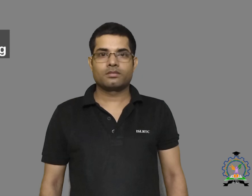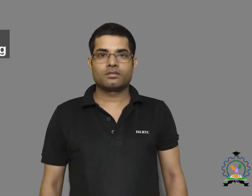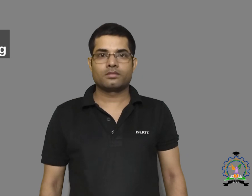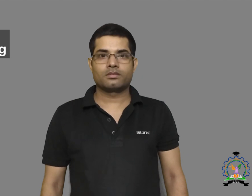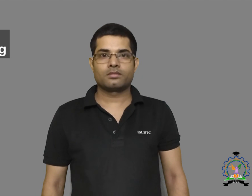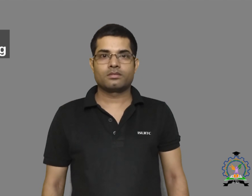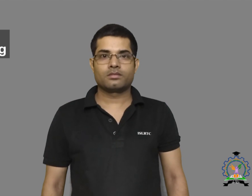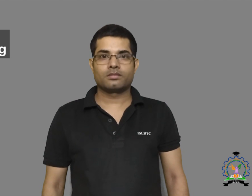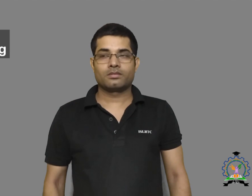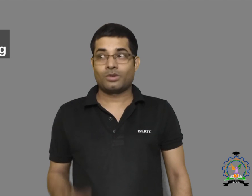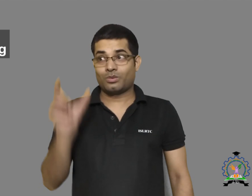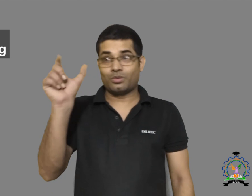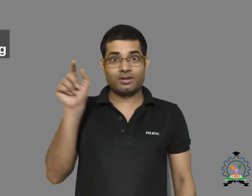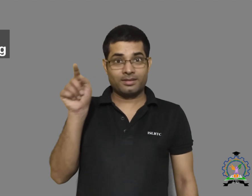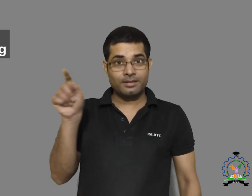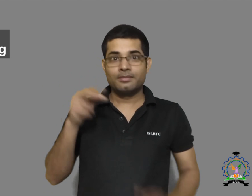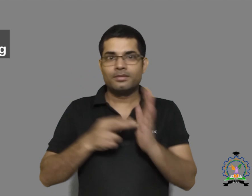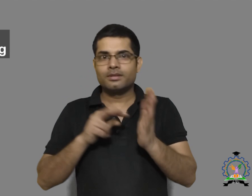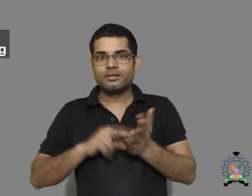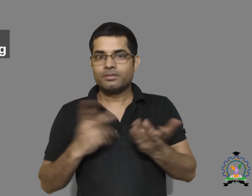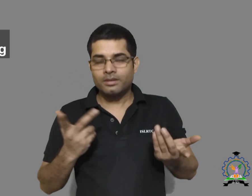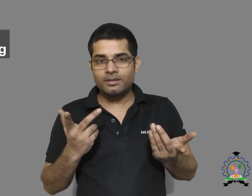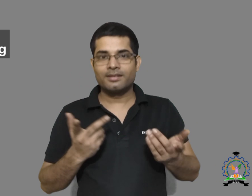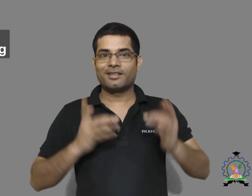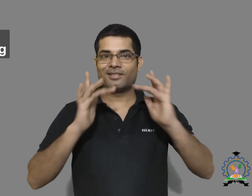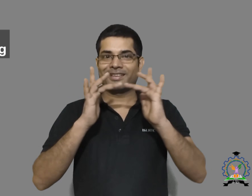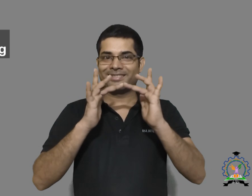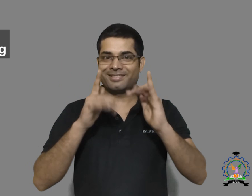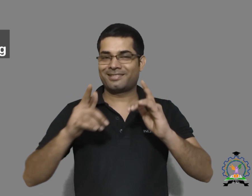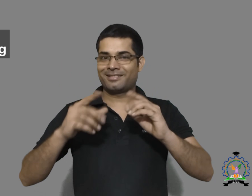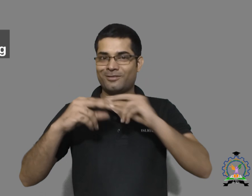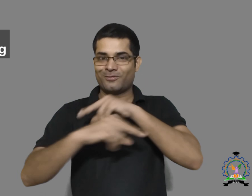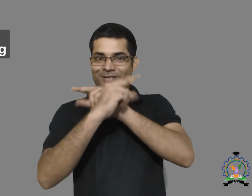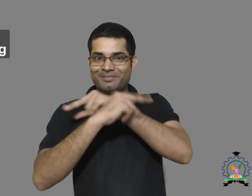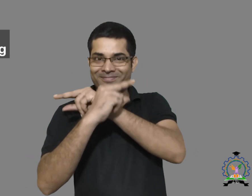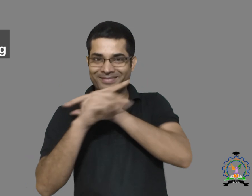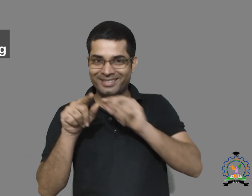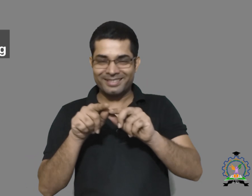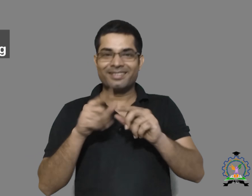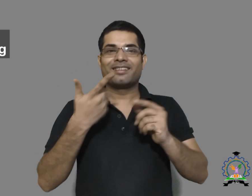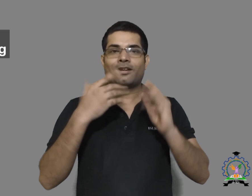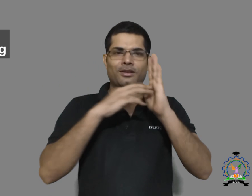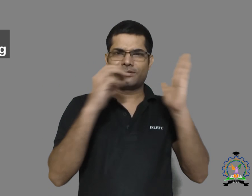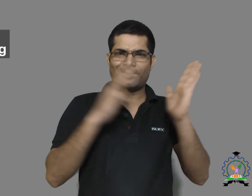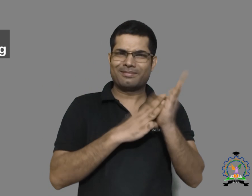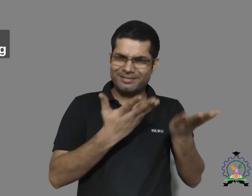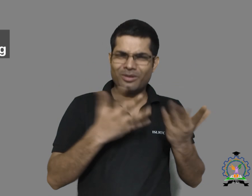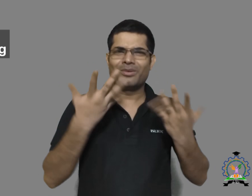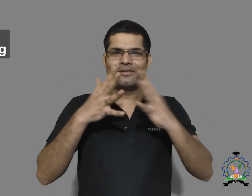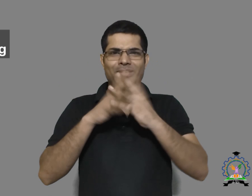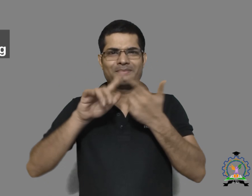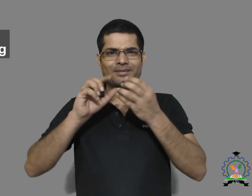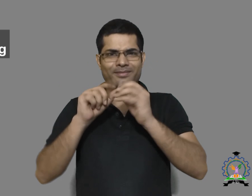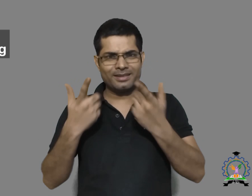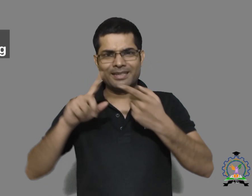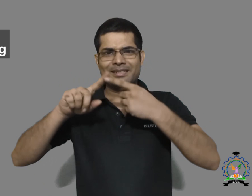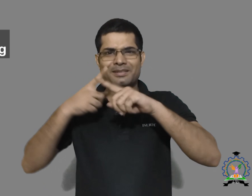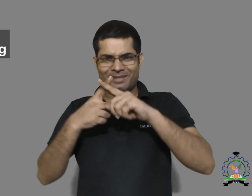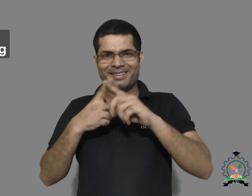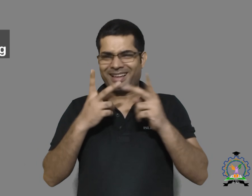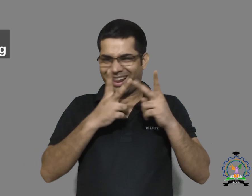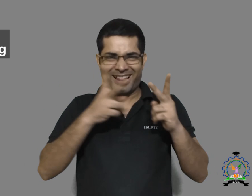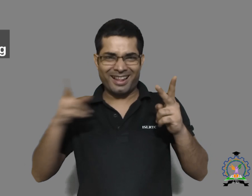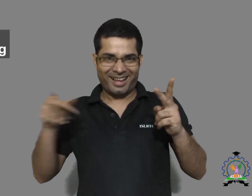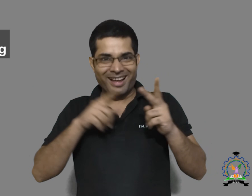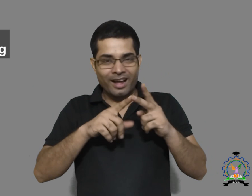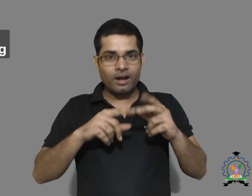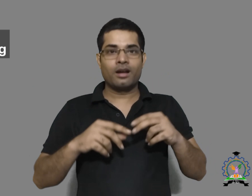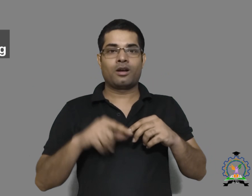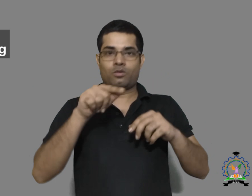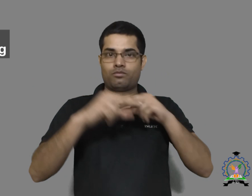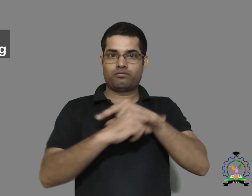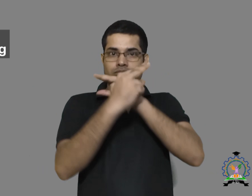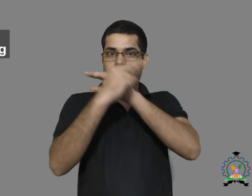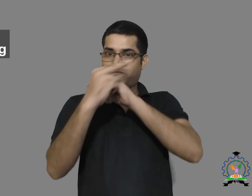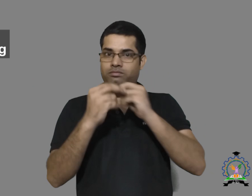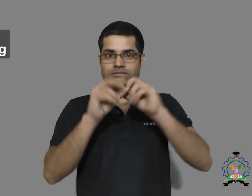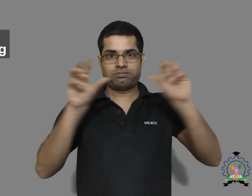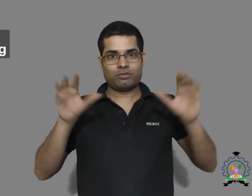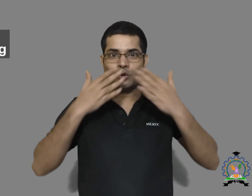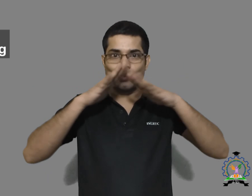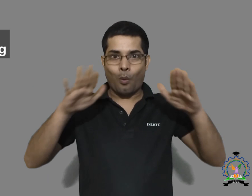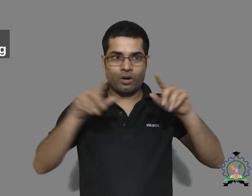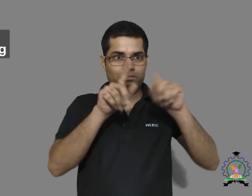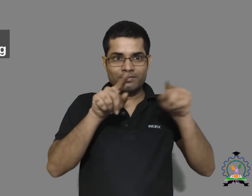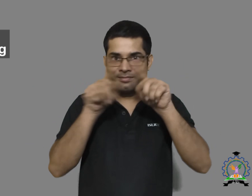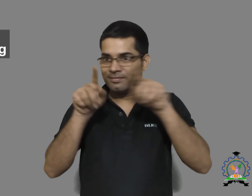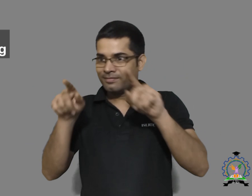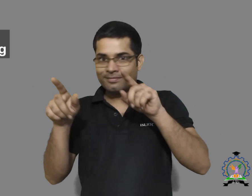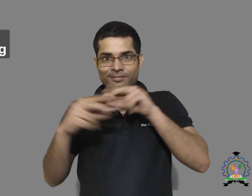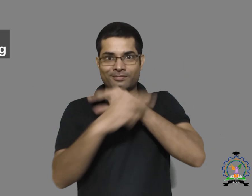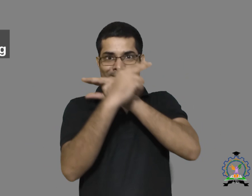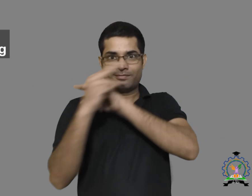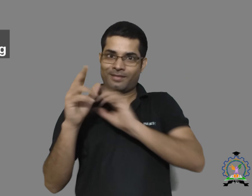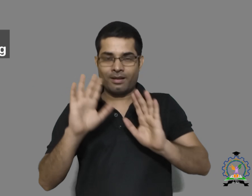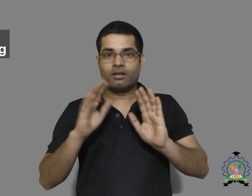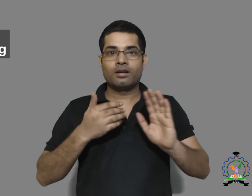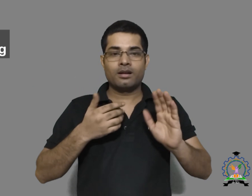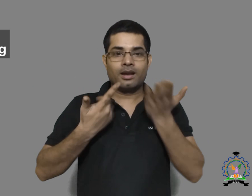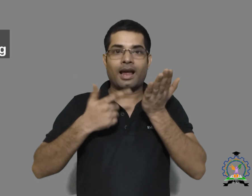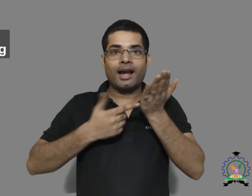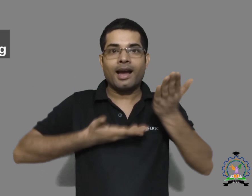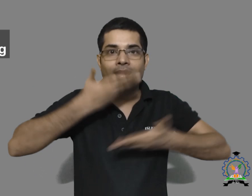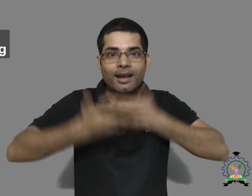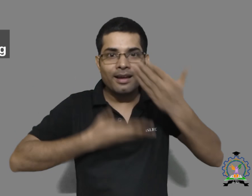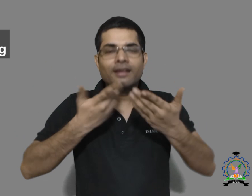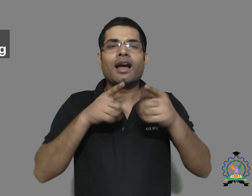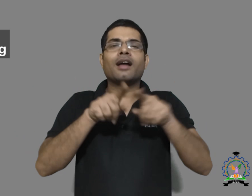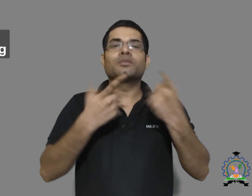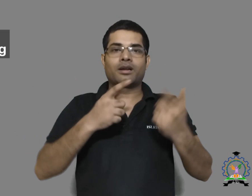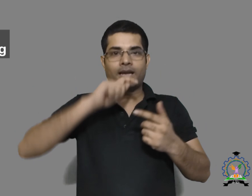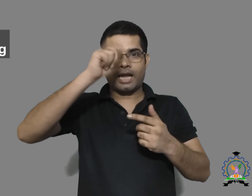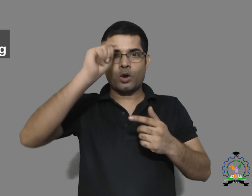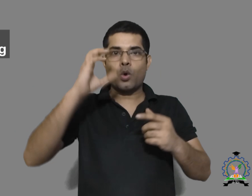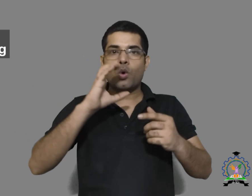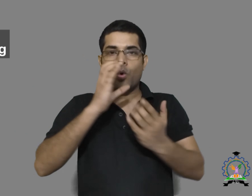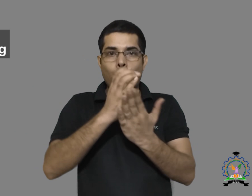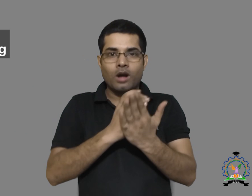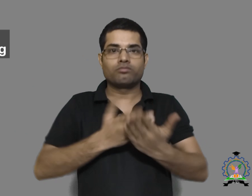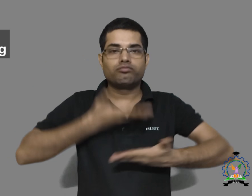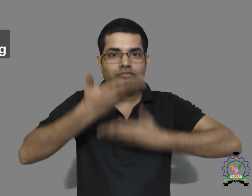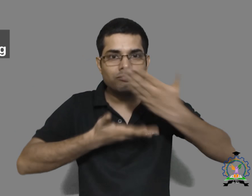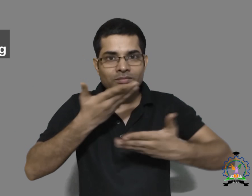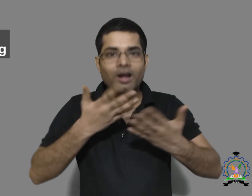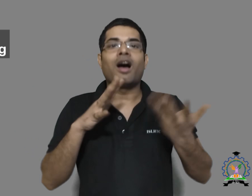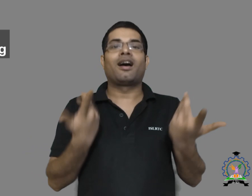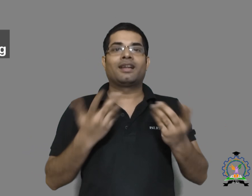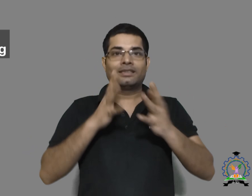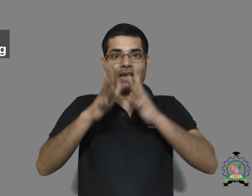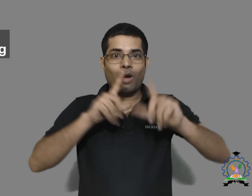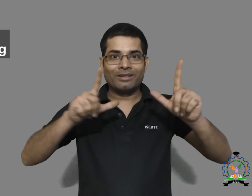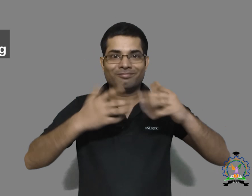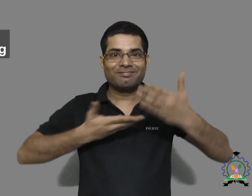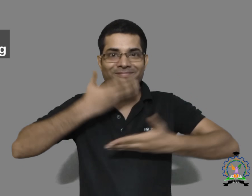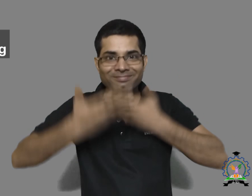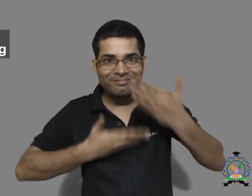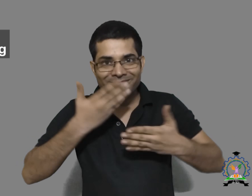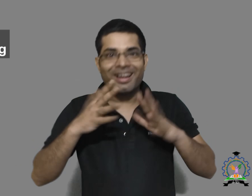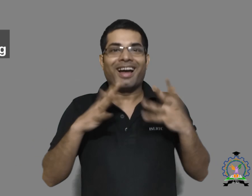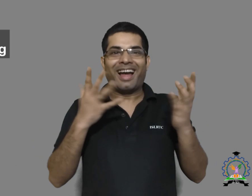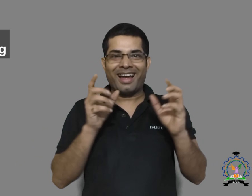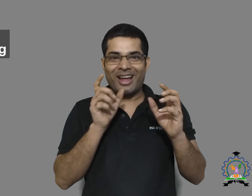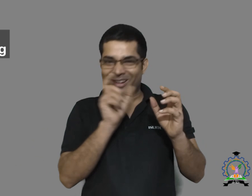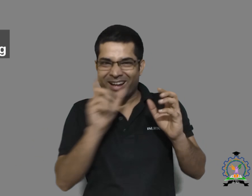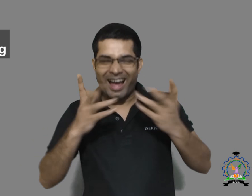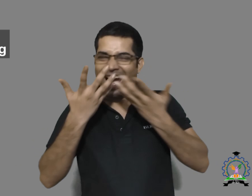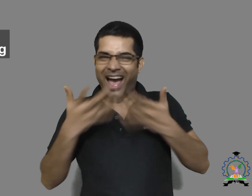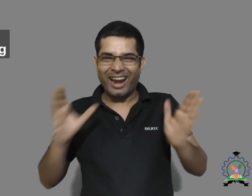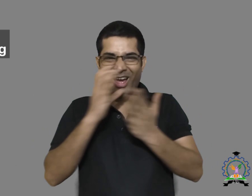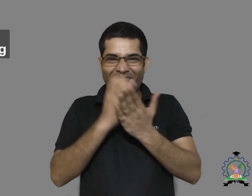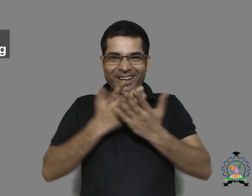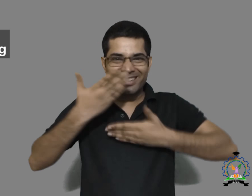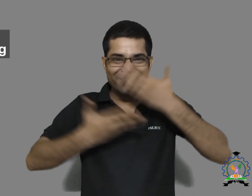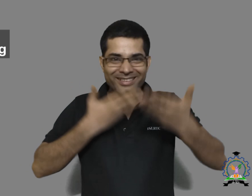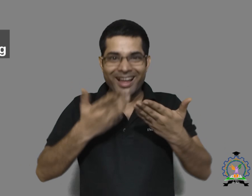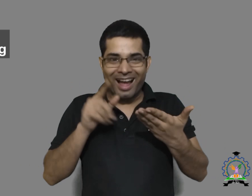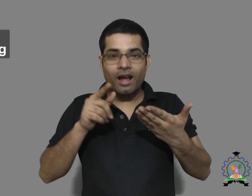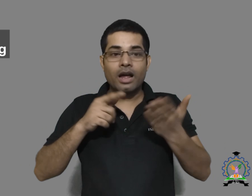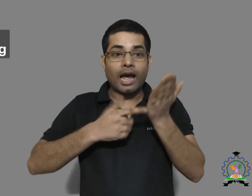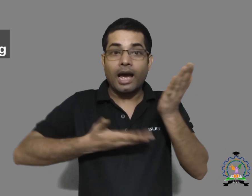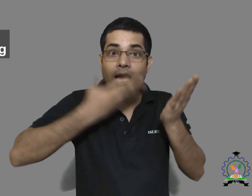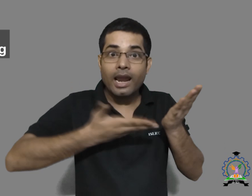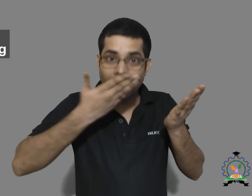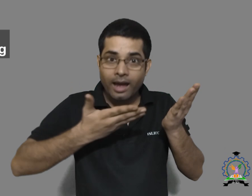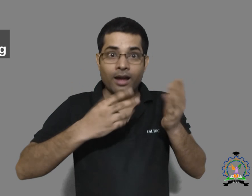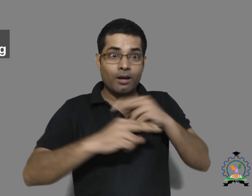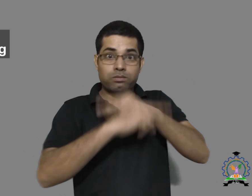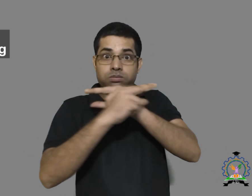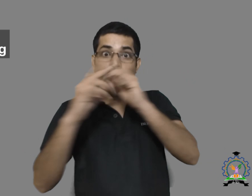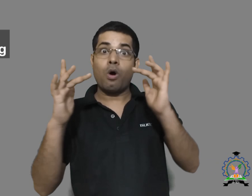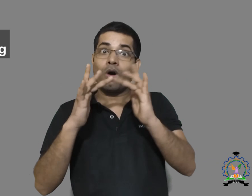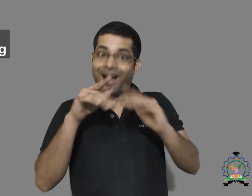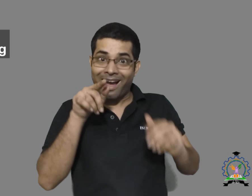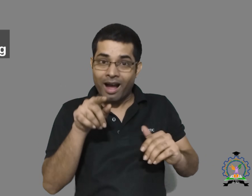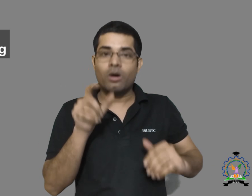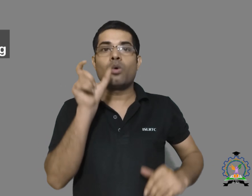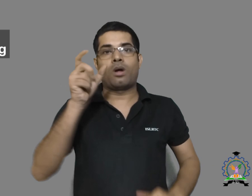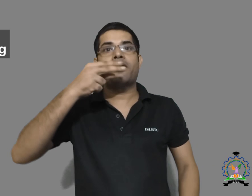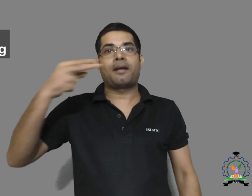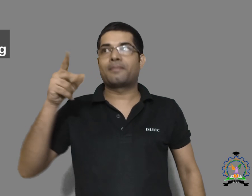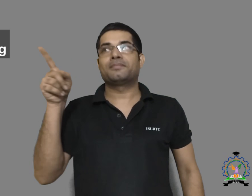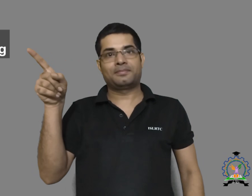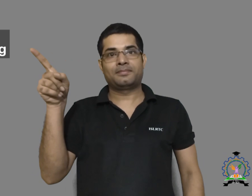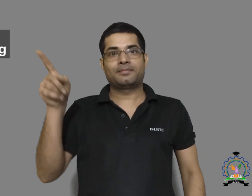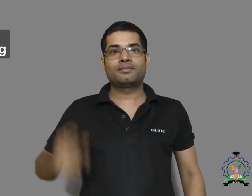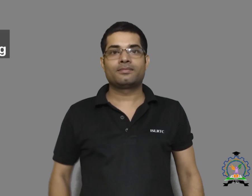Live Training